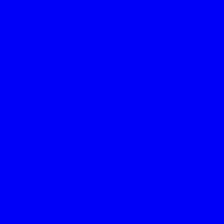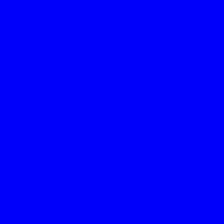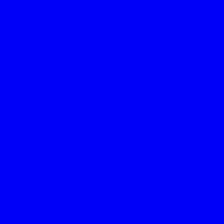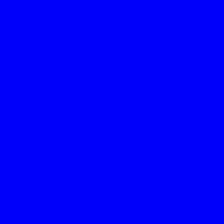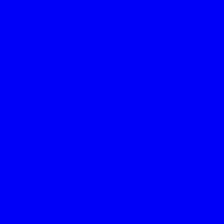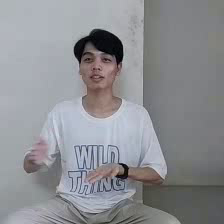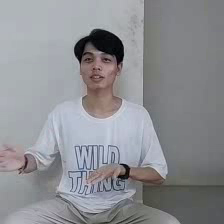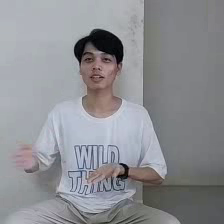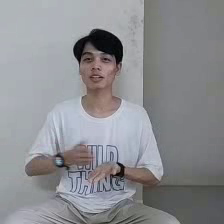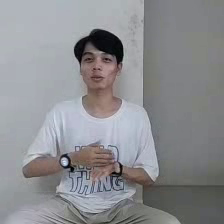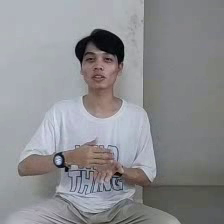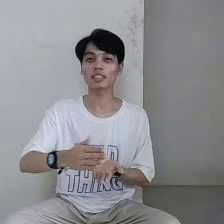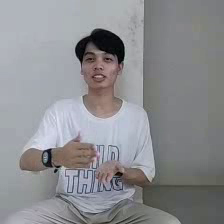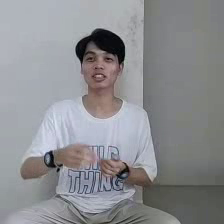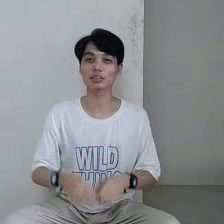San sẻ